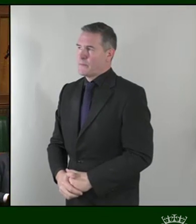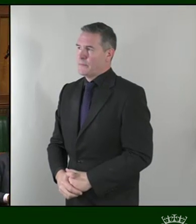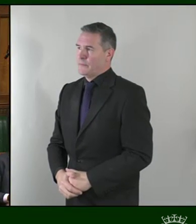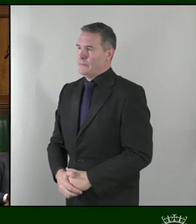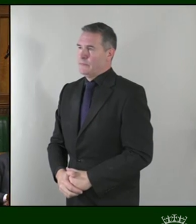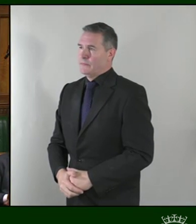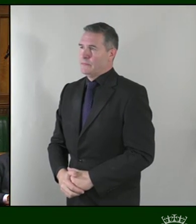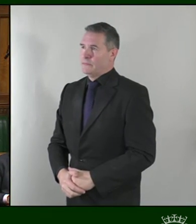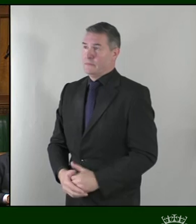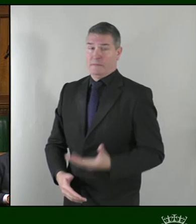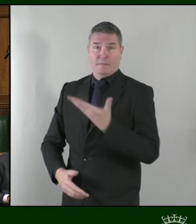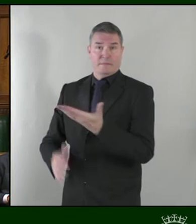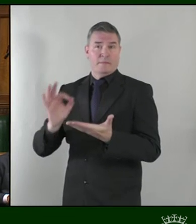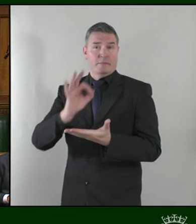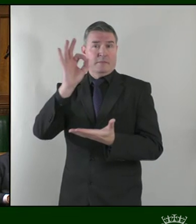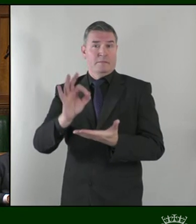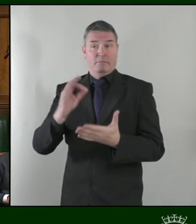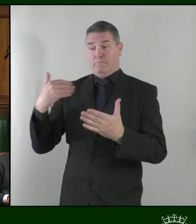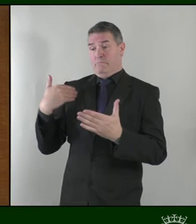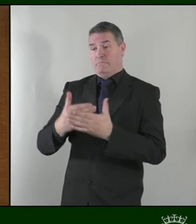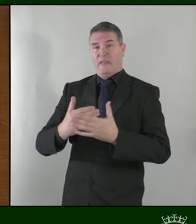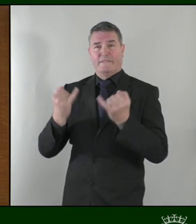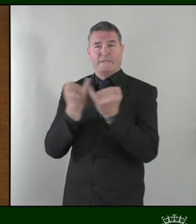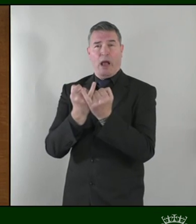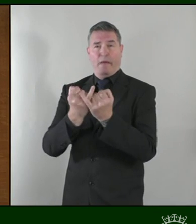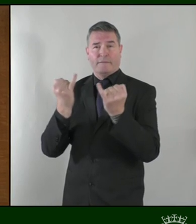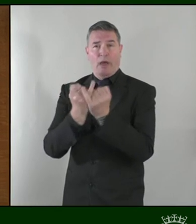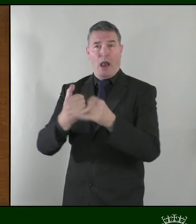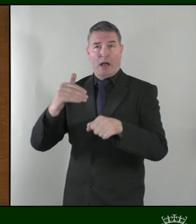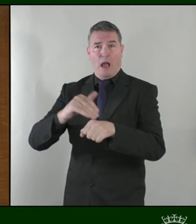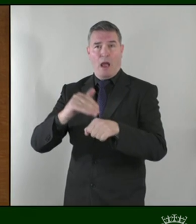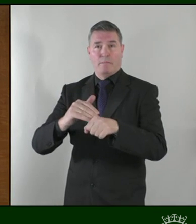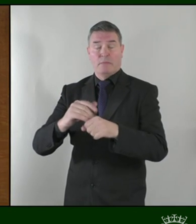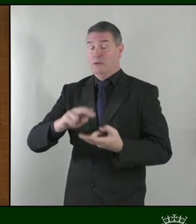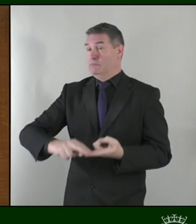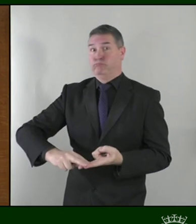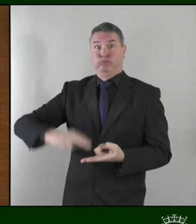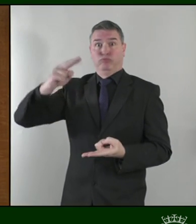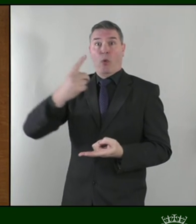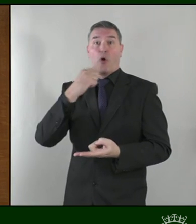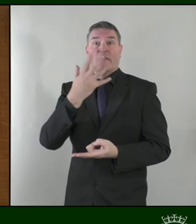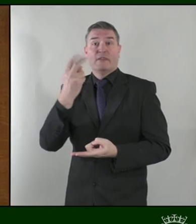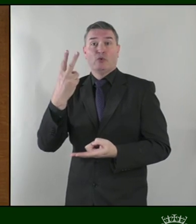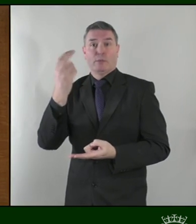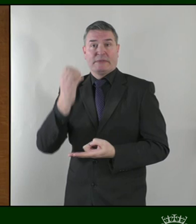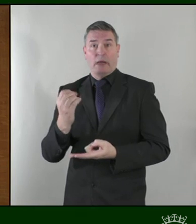In the past 10 years, violent crime has risen 152% across the towns of Warwickshire.